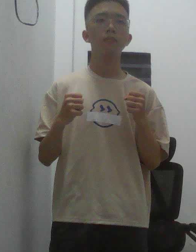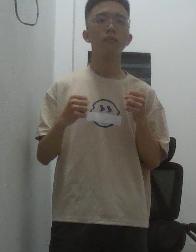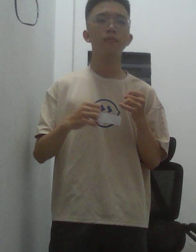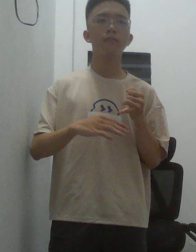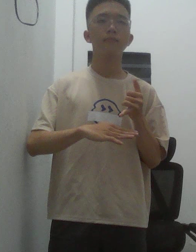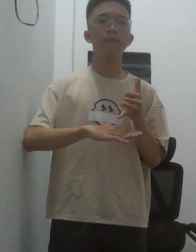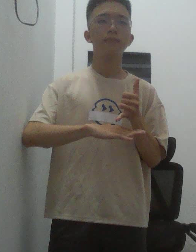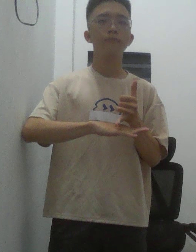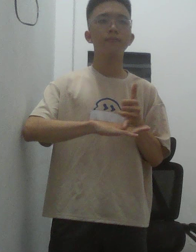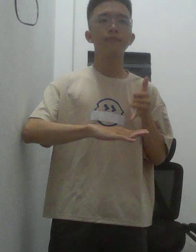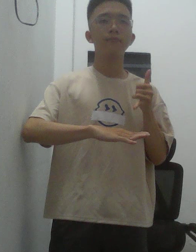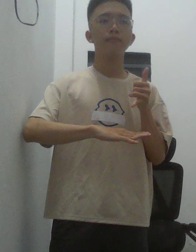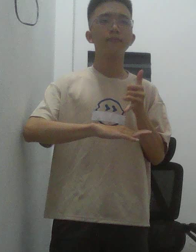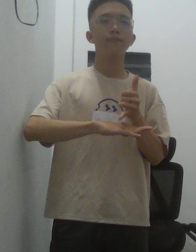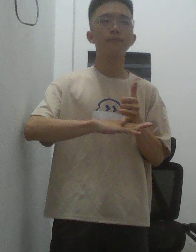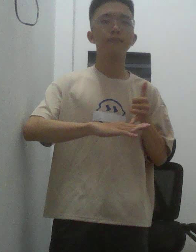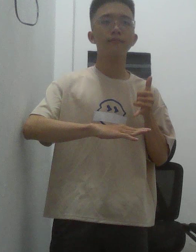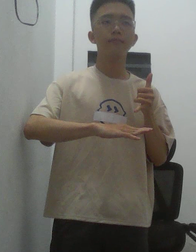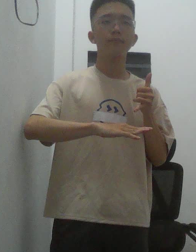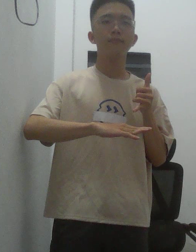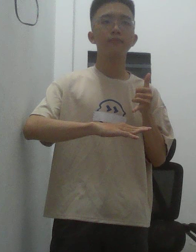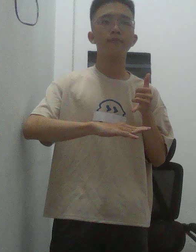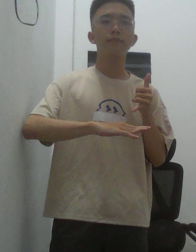cuoi tuan